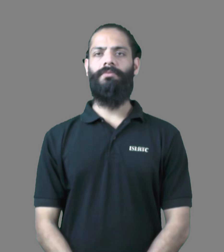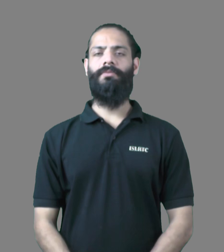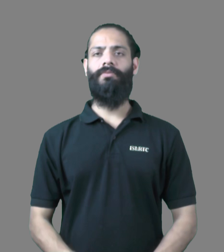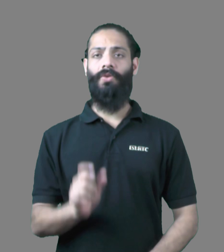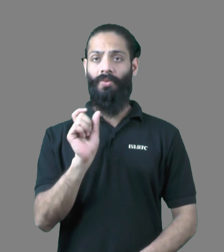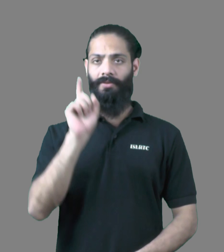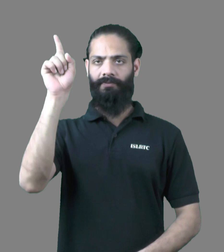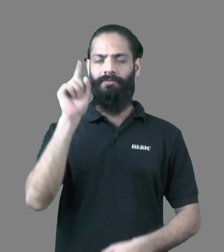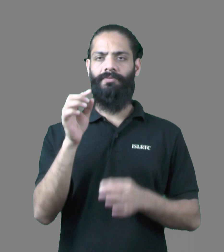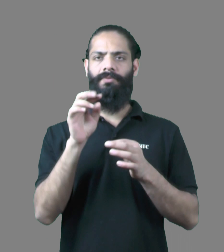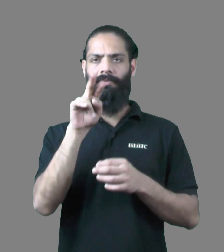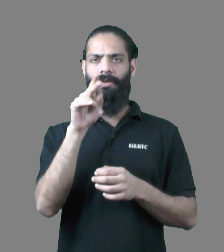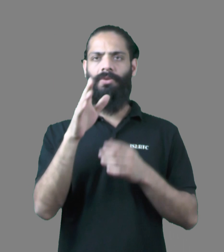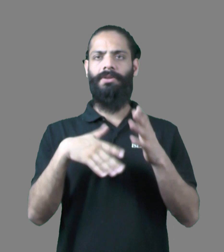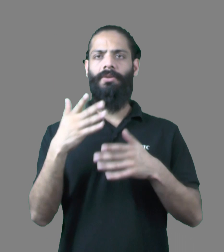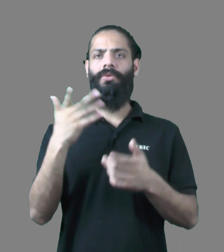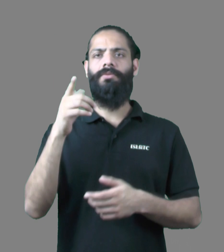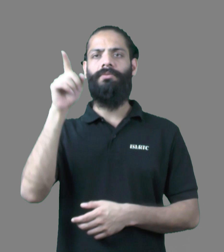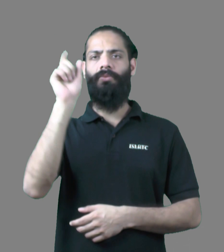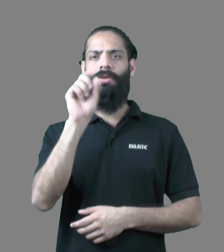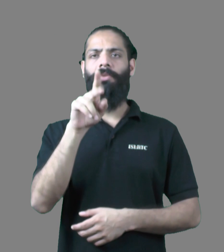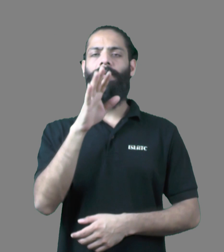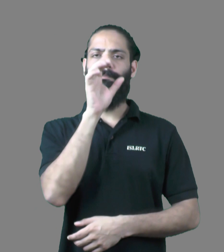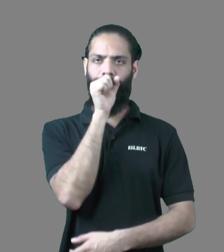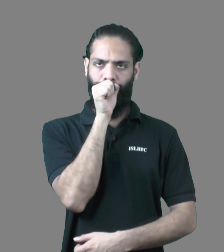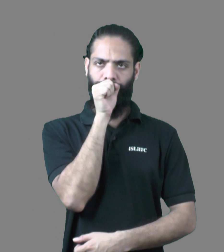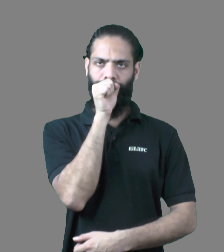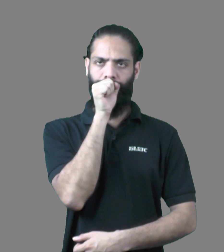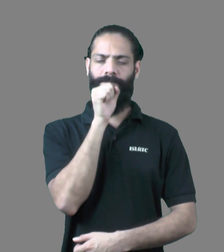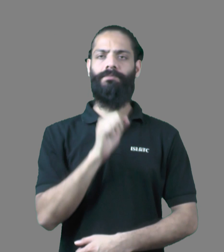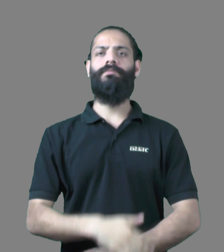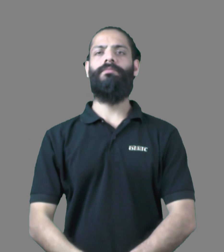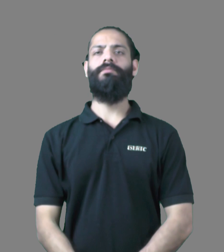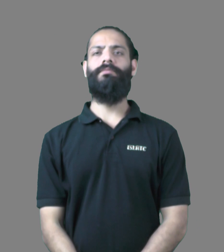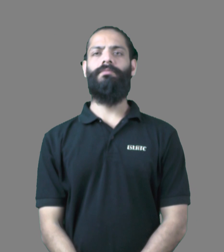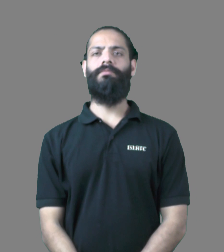Confidentiality (Research)